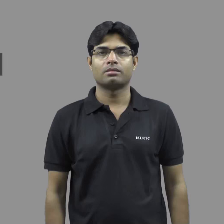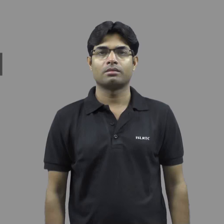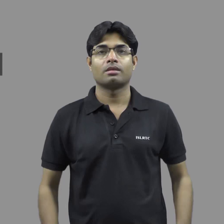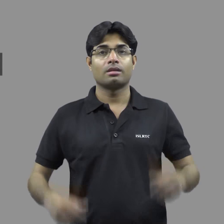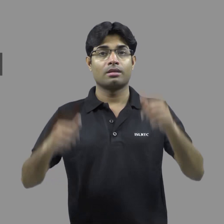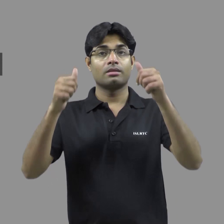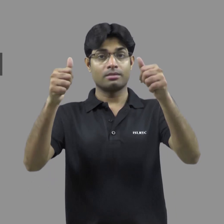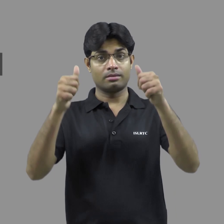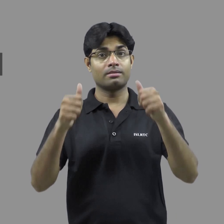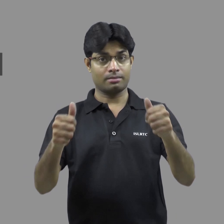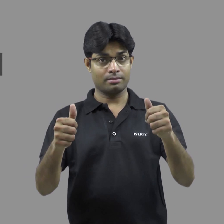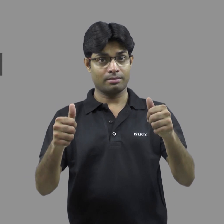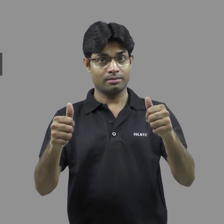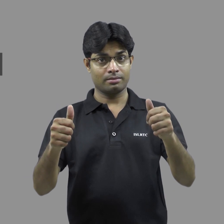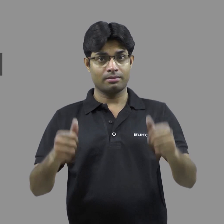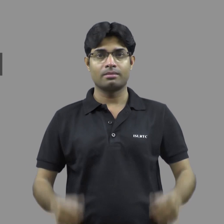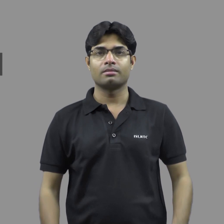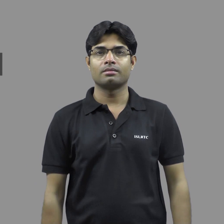Result